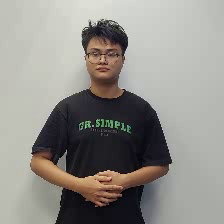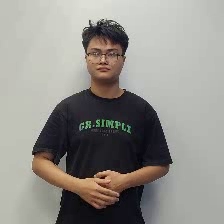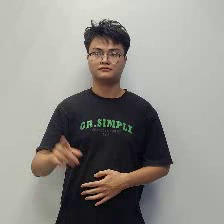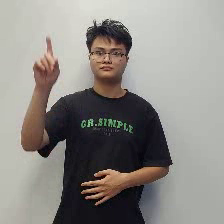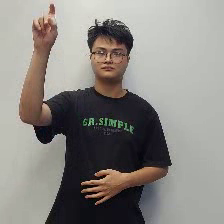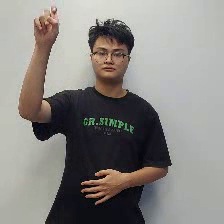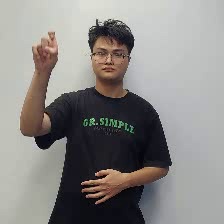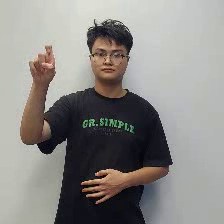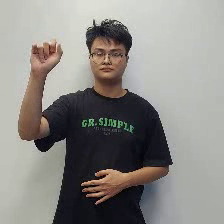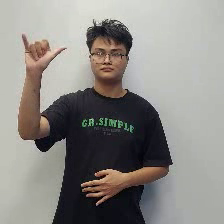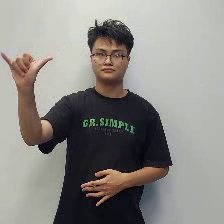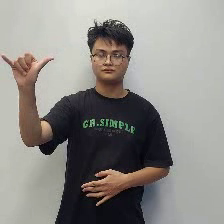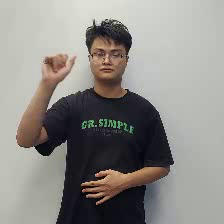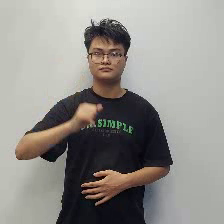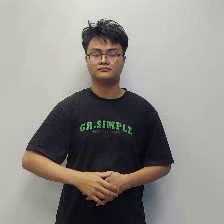Đồng ý